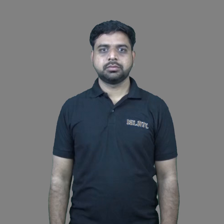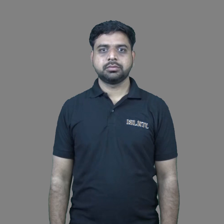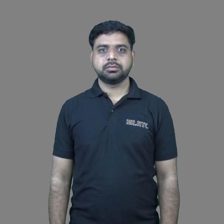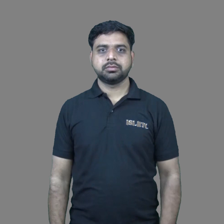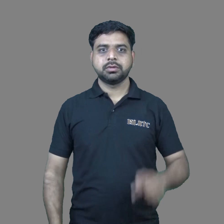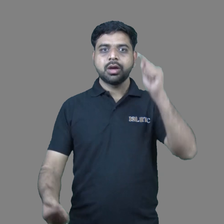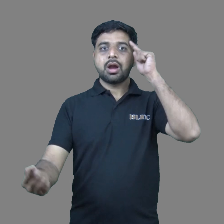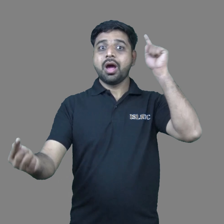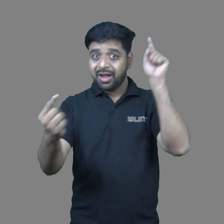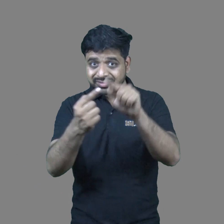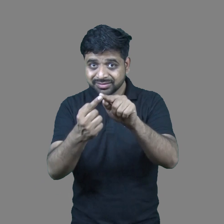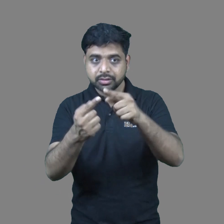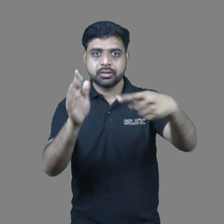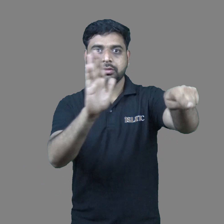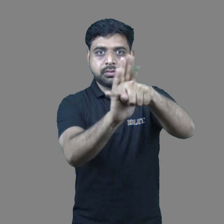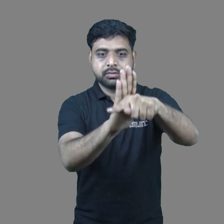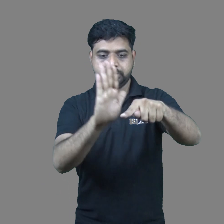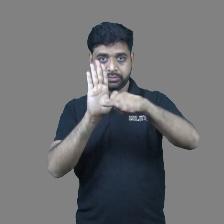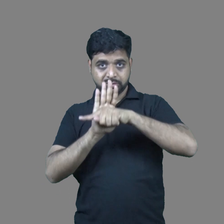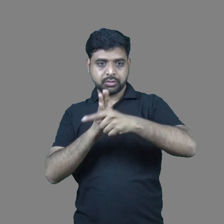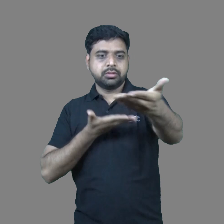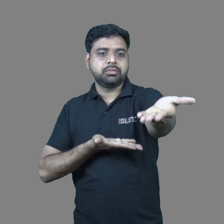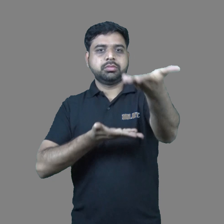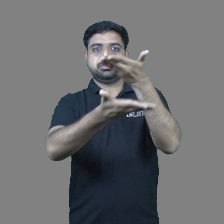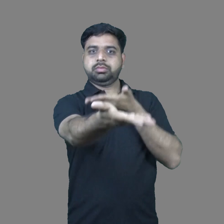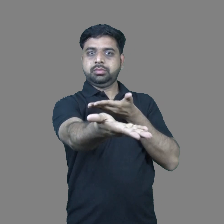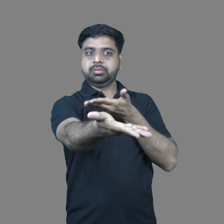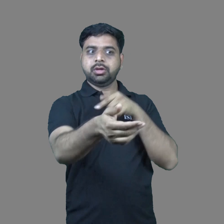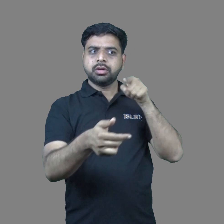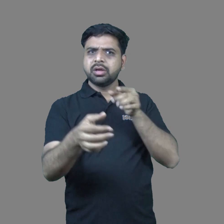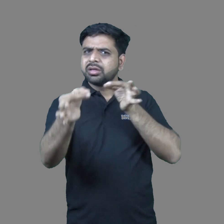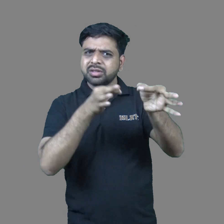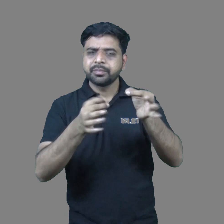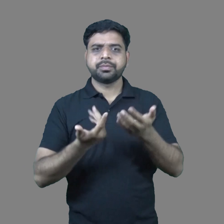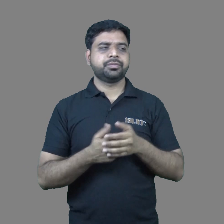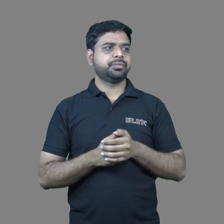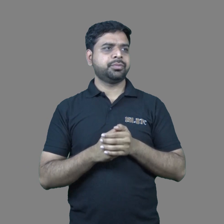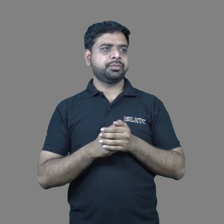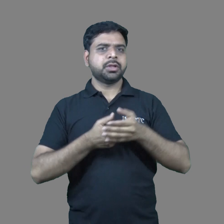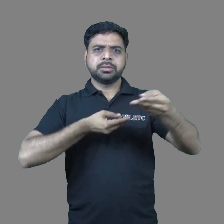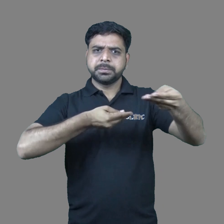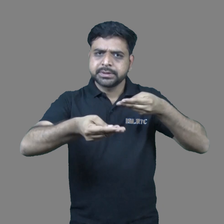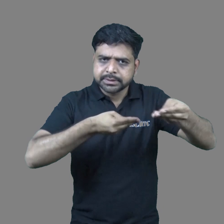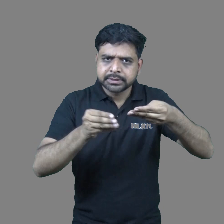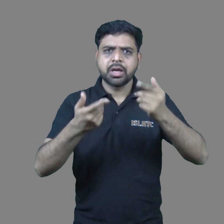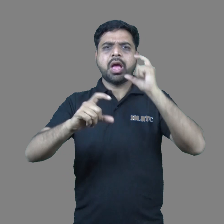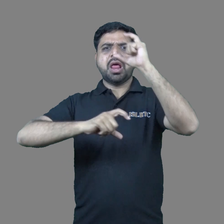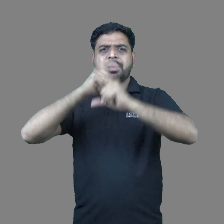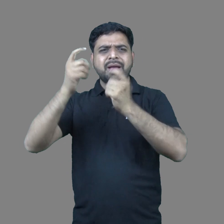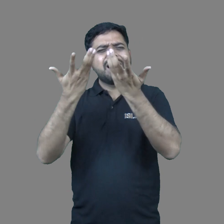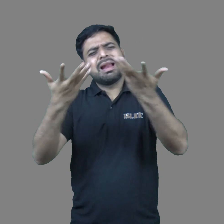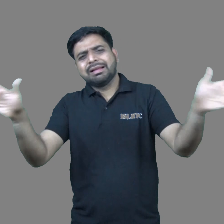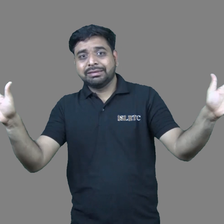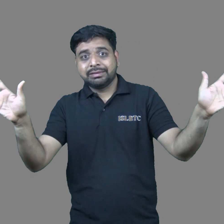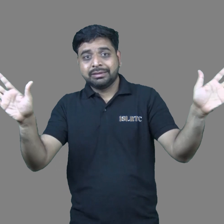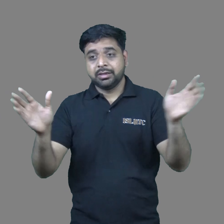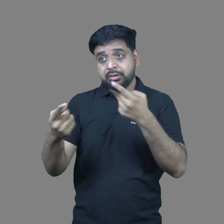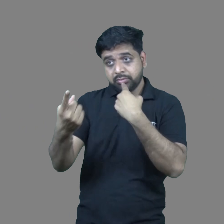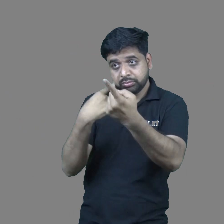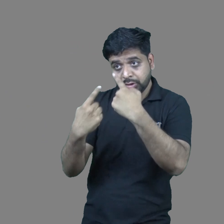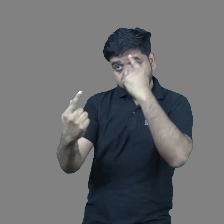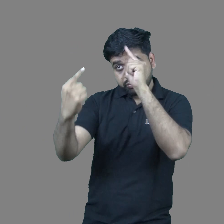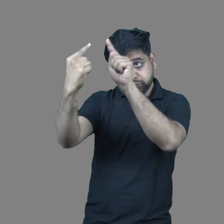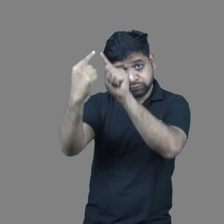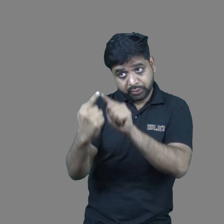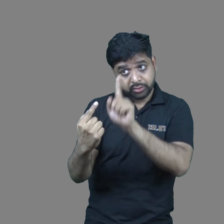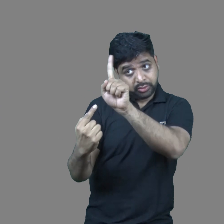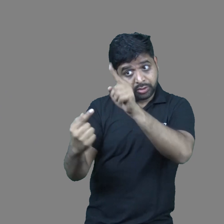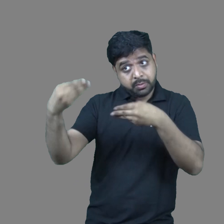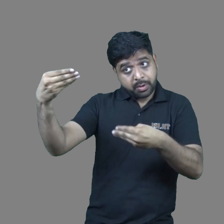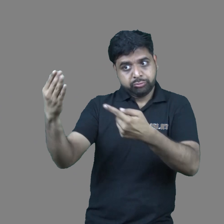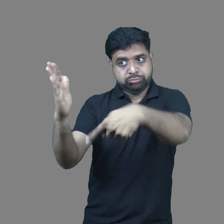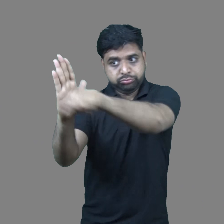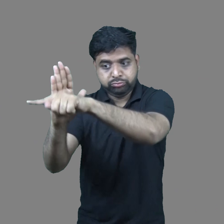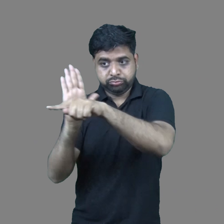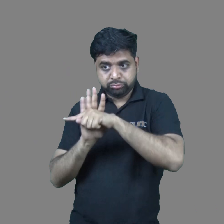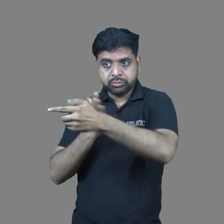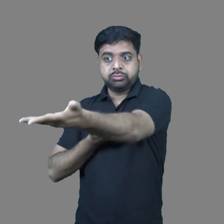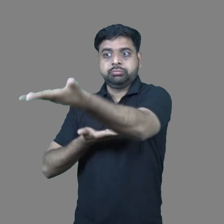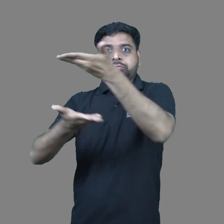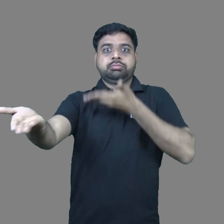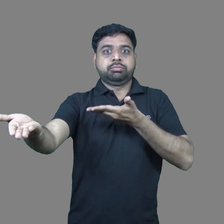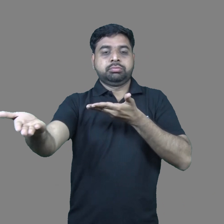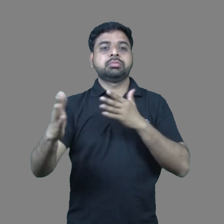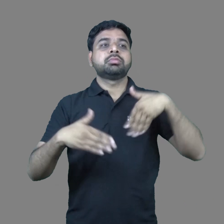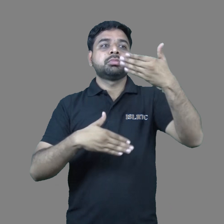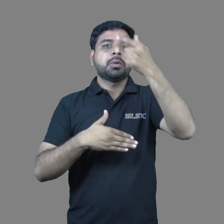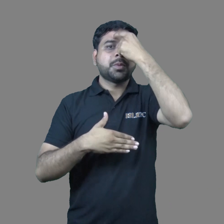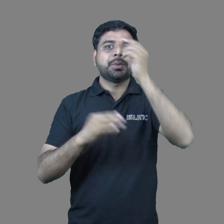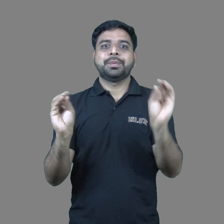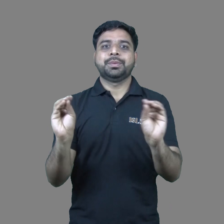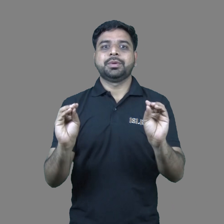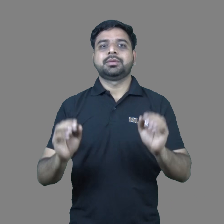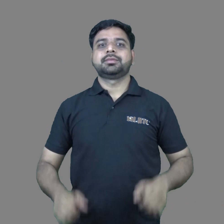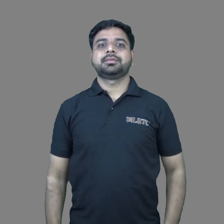Contract